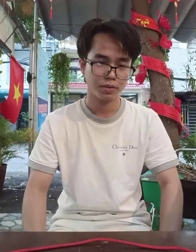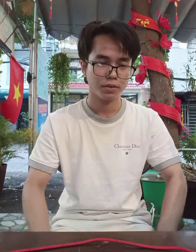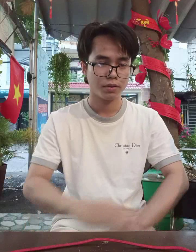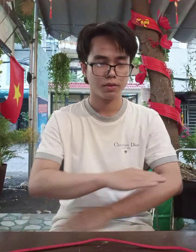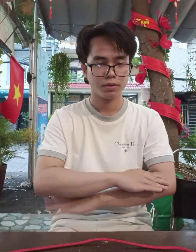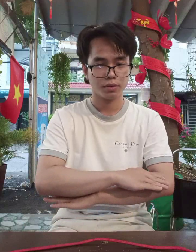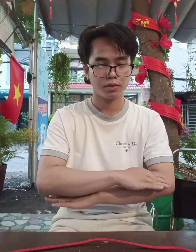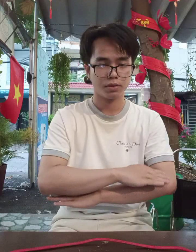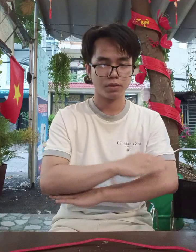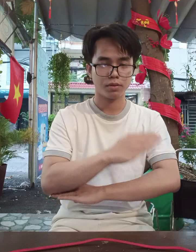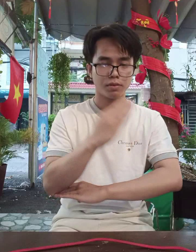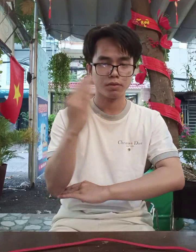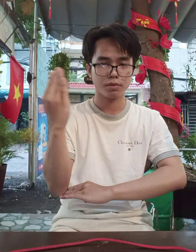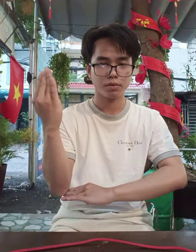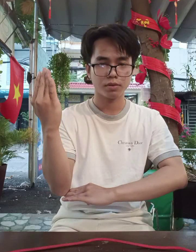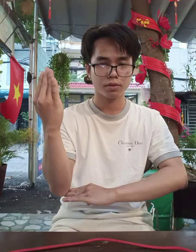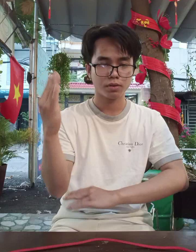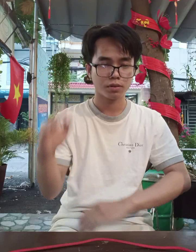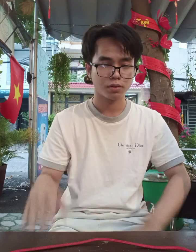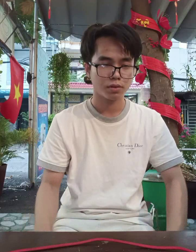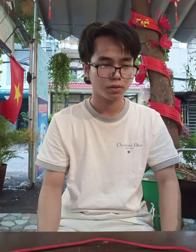buoi sang